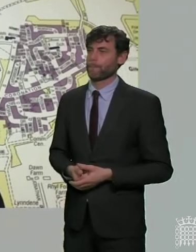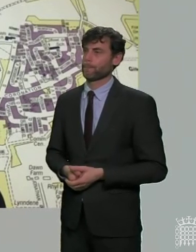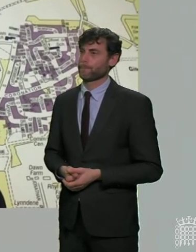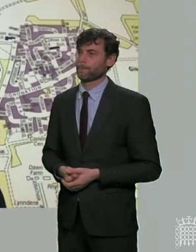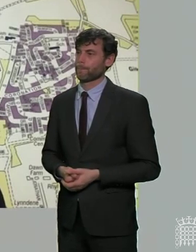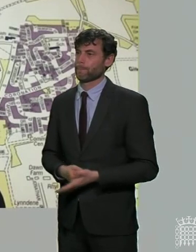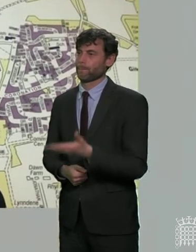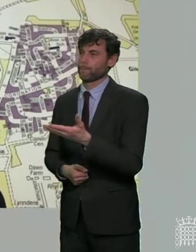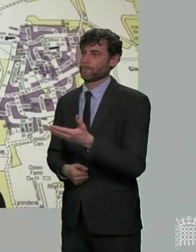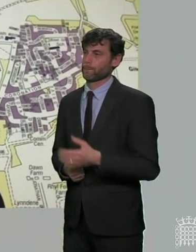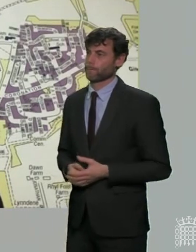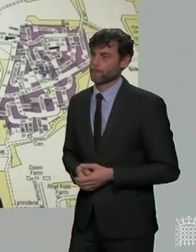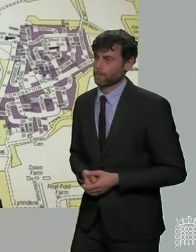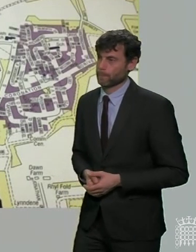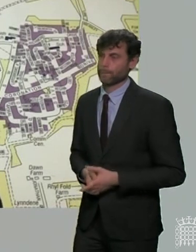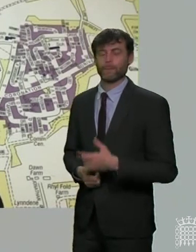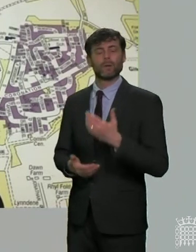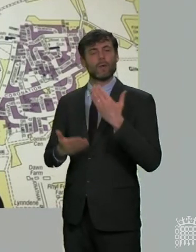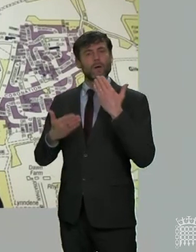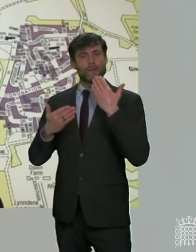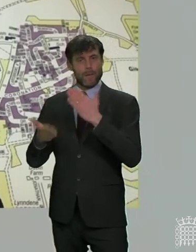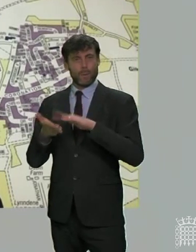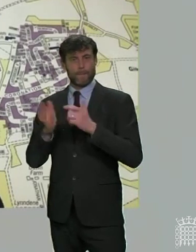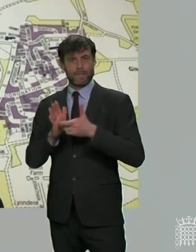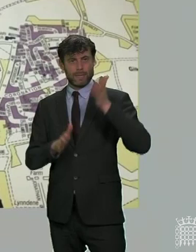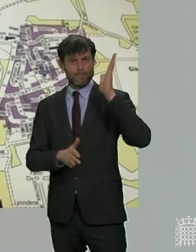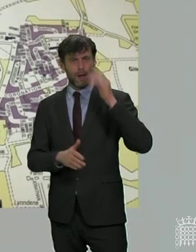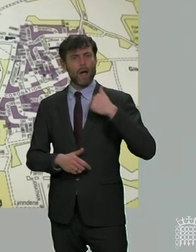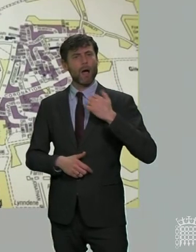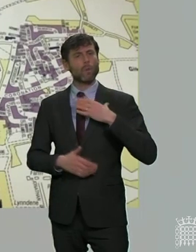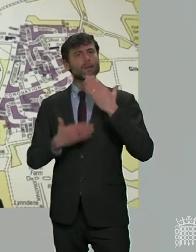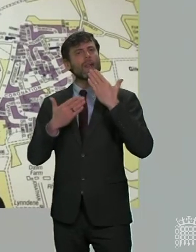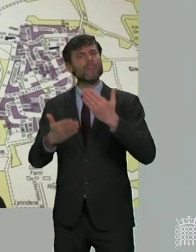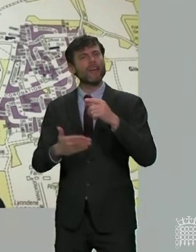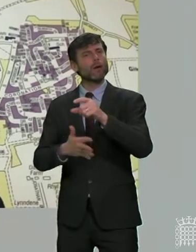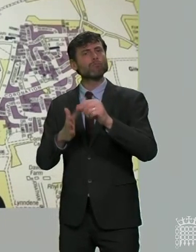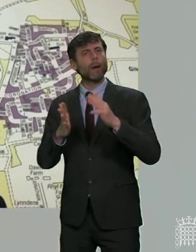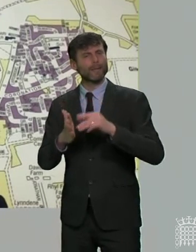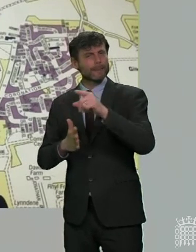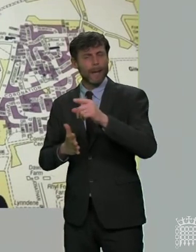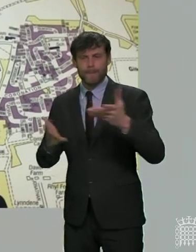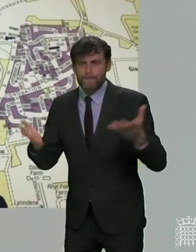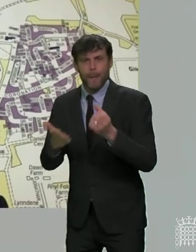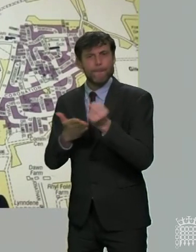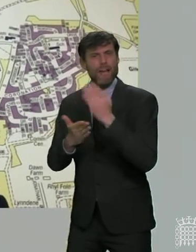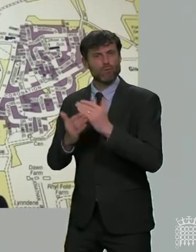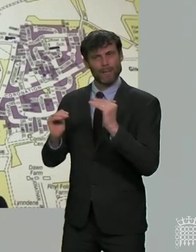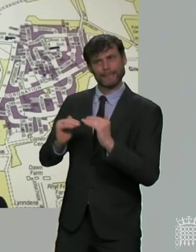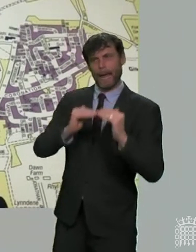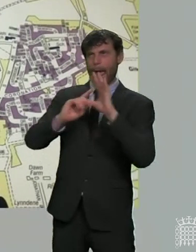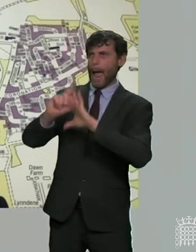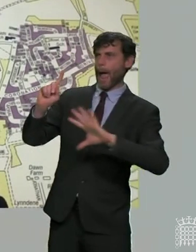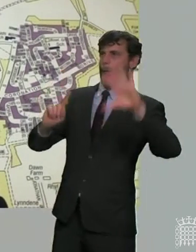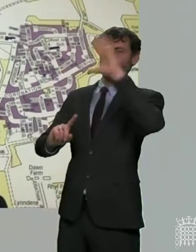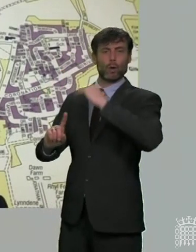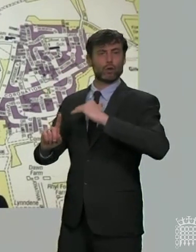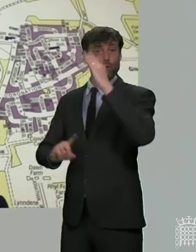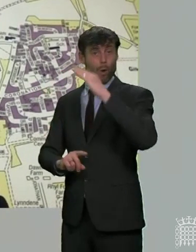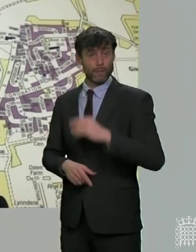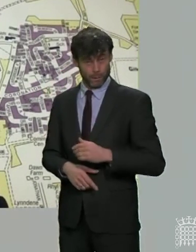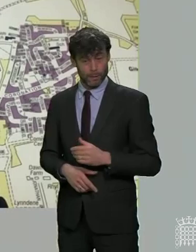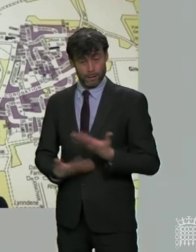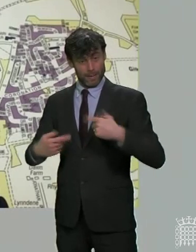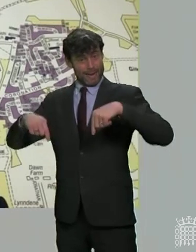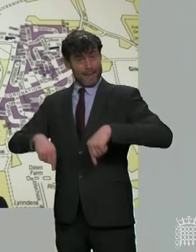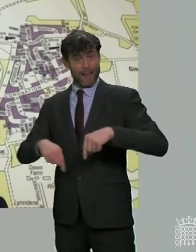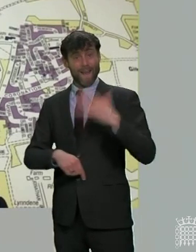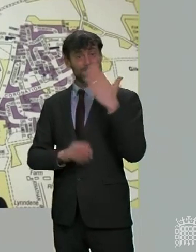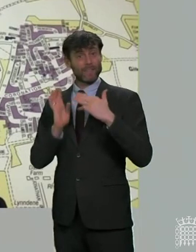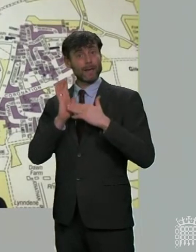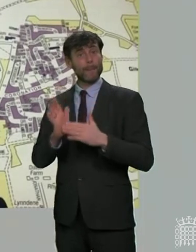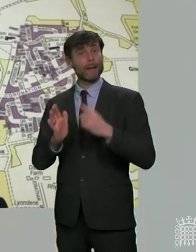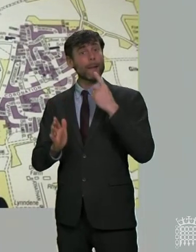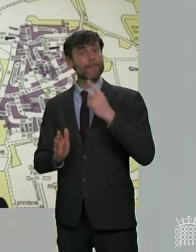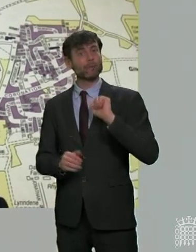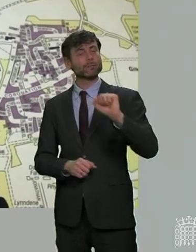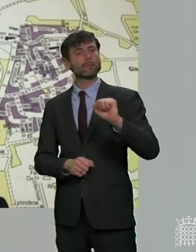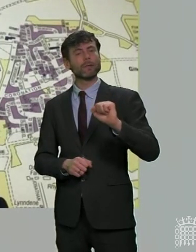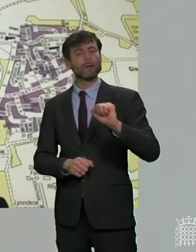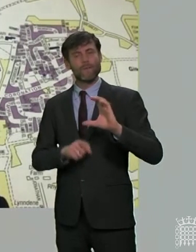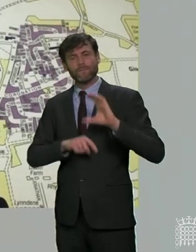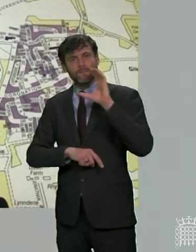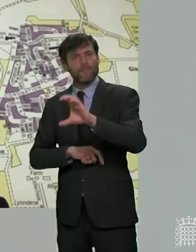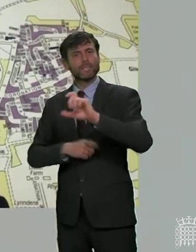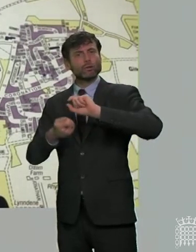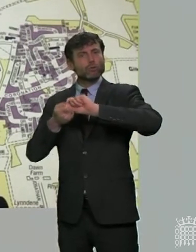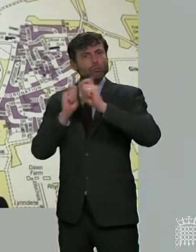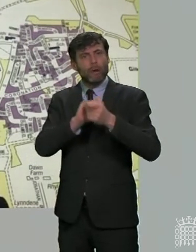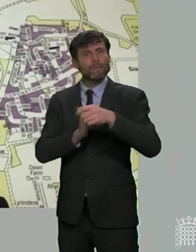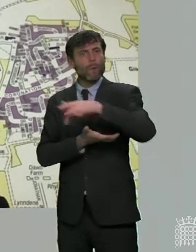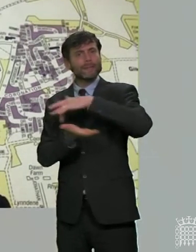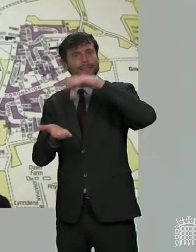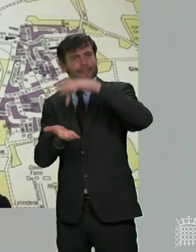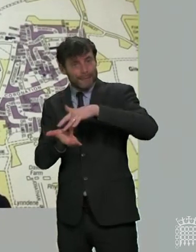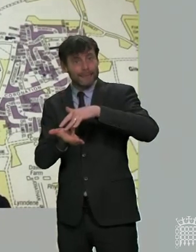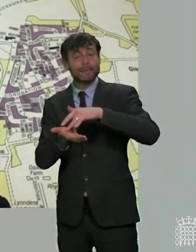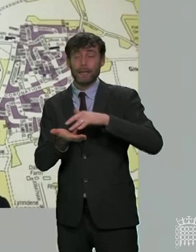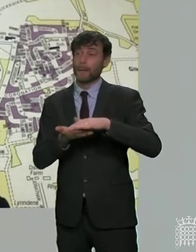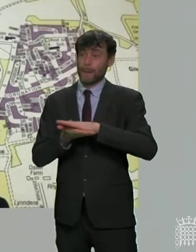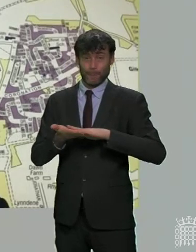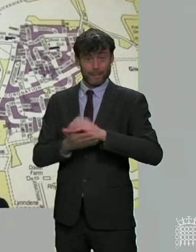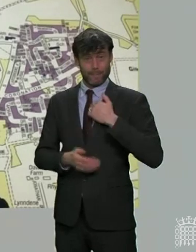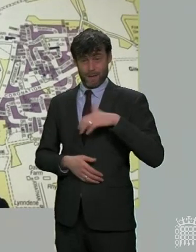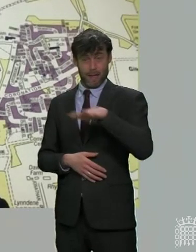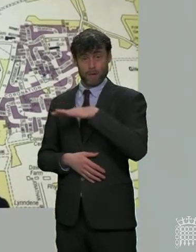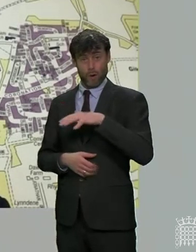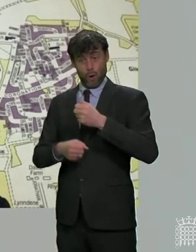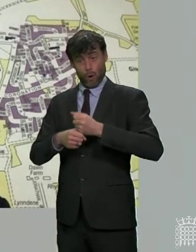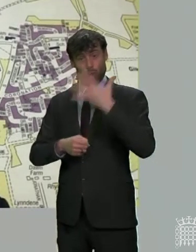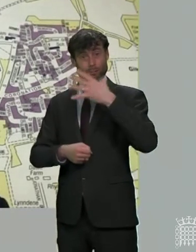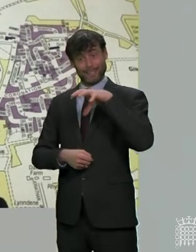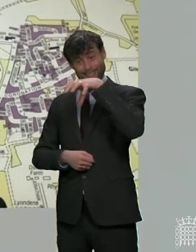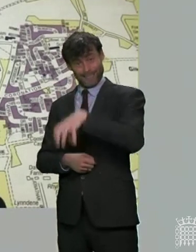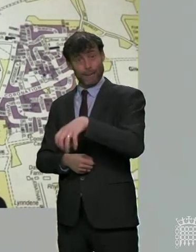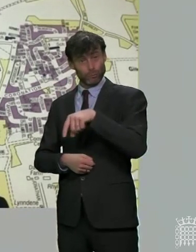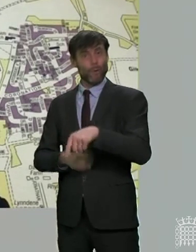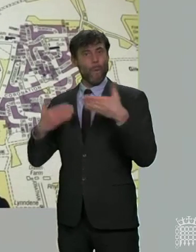I thank the Prime Minister for his commitment to levelling up the north, the benefits of which we are already beginning to see, with a £15 million allocation from the Government’s transforming cities fund enabling the plans to reopen Golborne station in my constituency to progress.